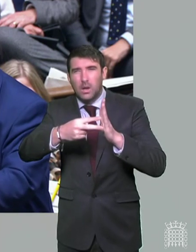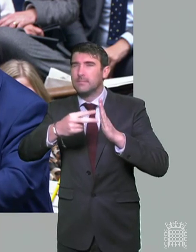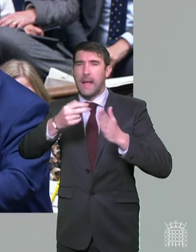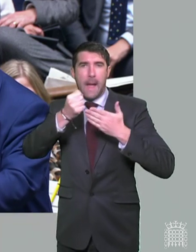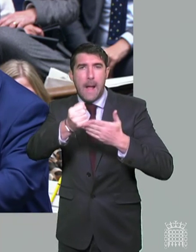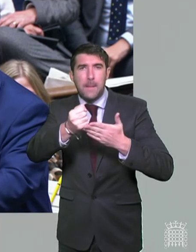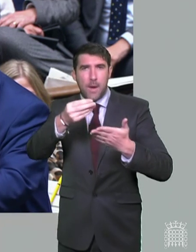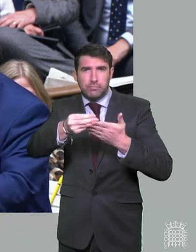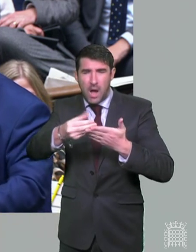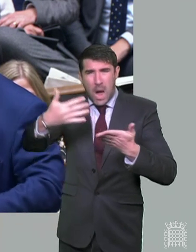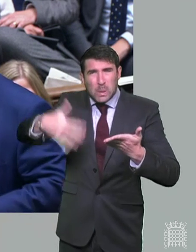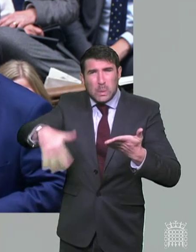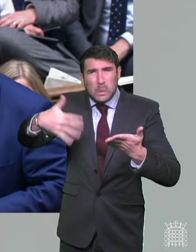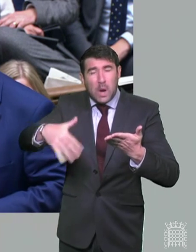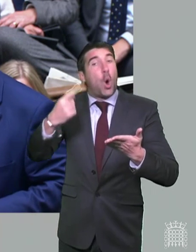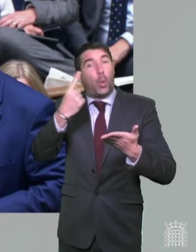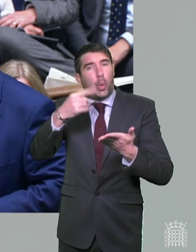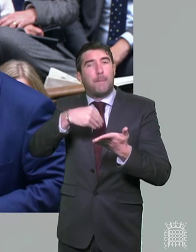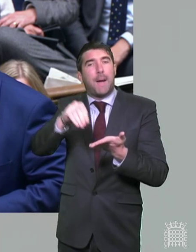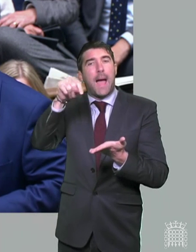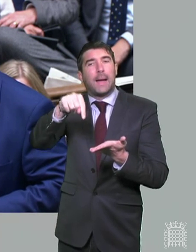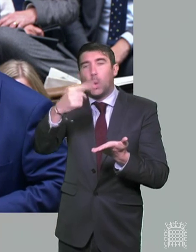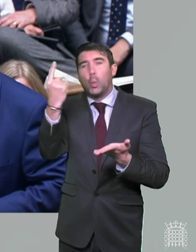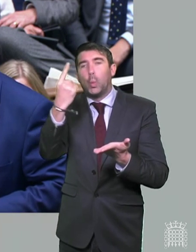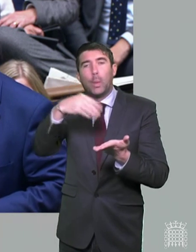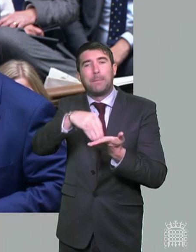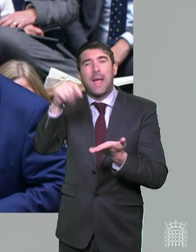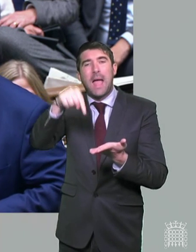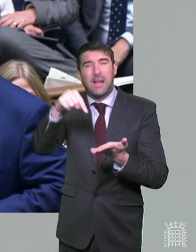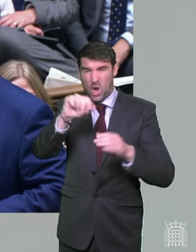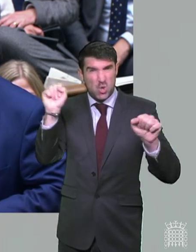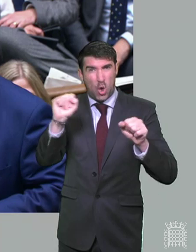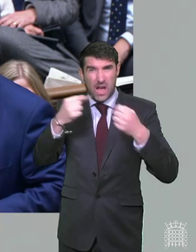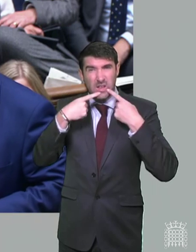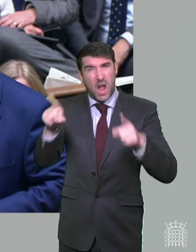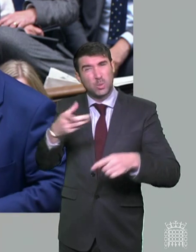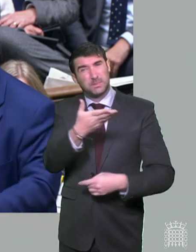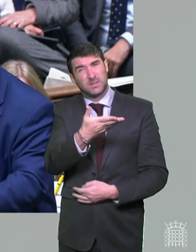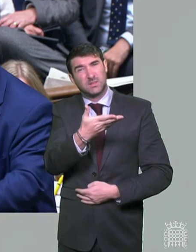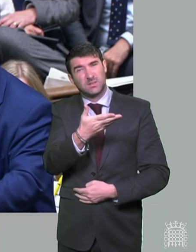Today, the public are waiting to find out the response to the economic crisis, and they want answers.